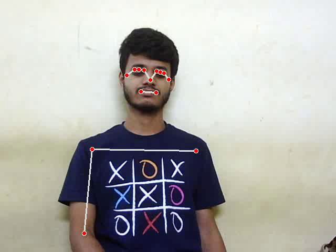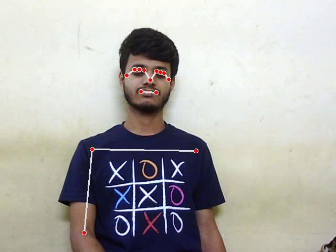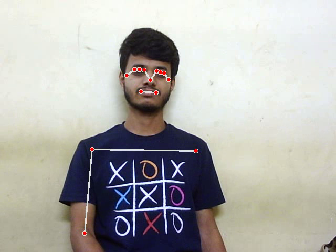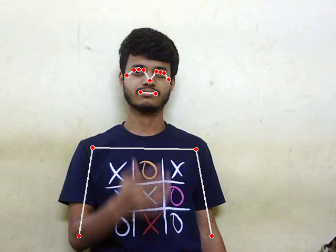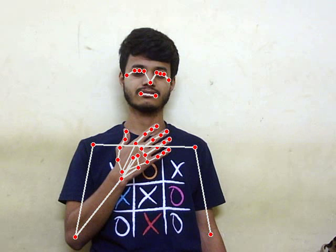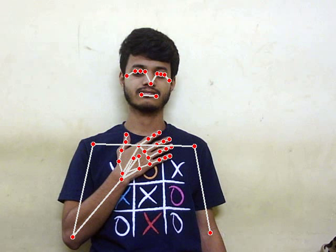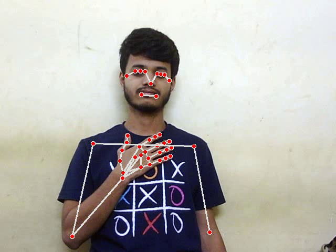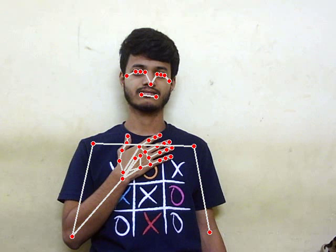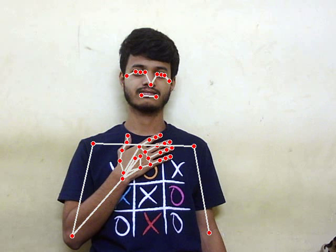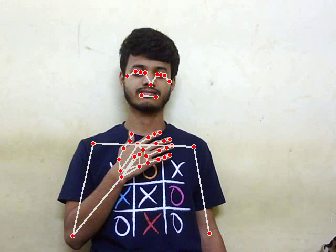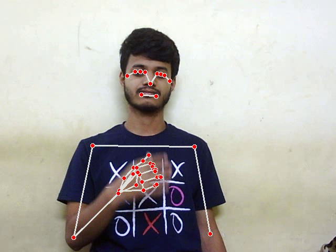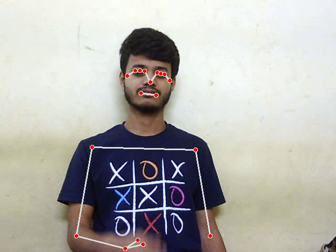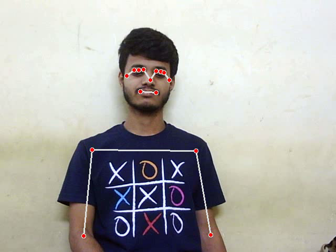my